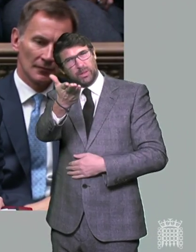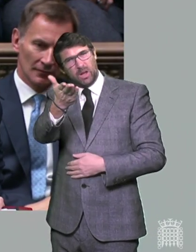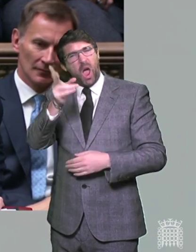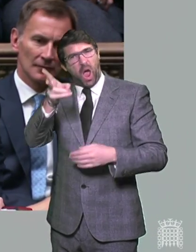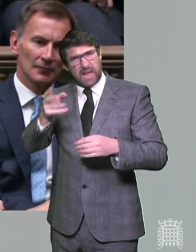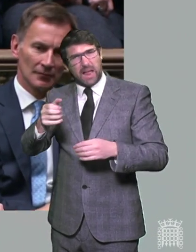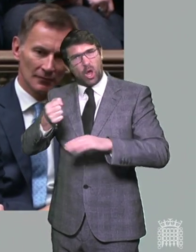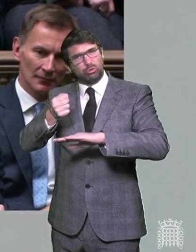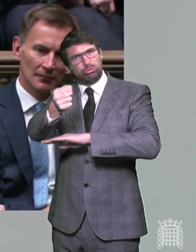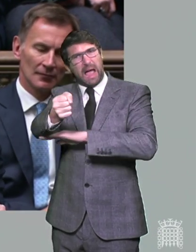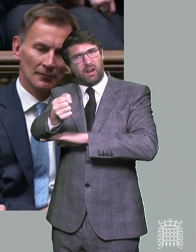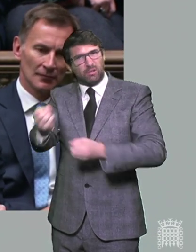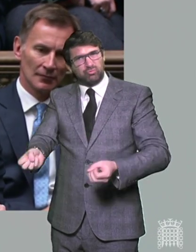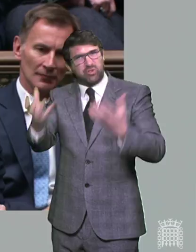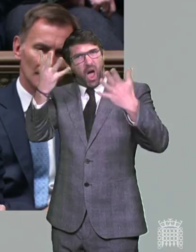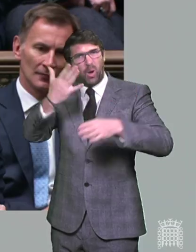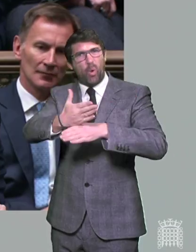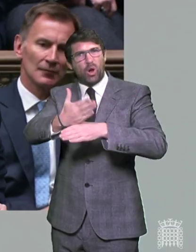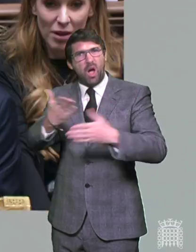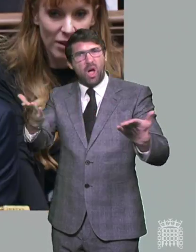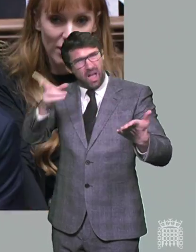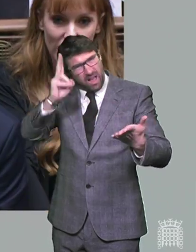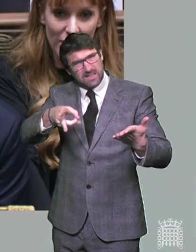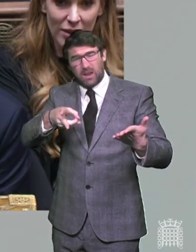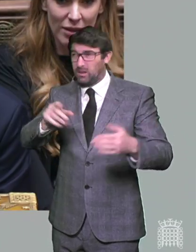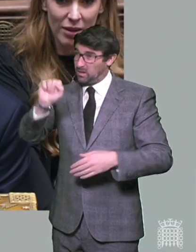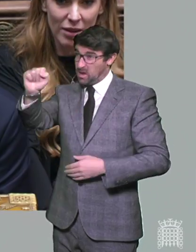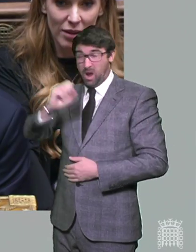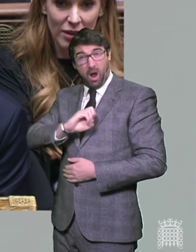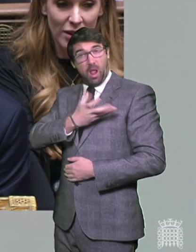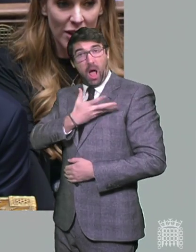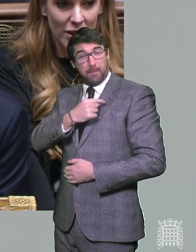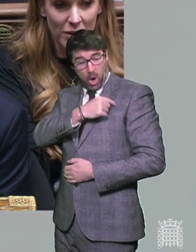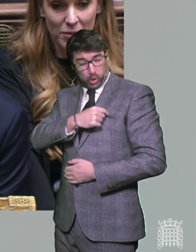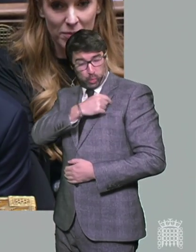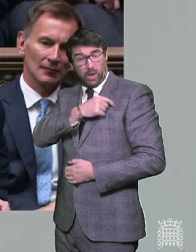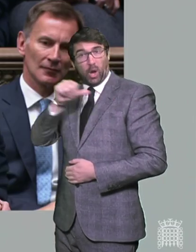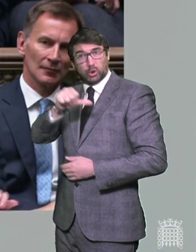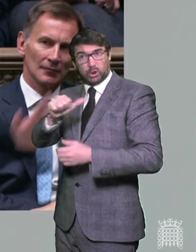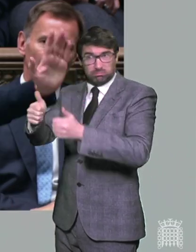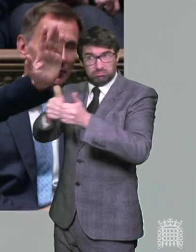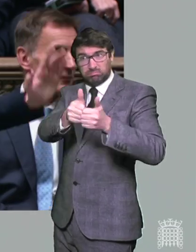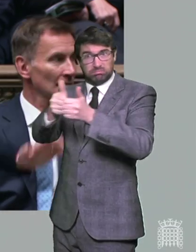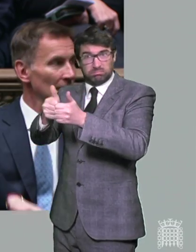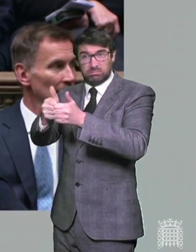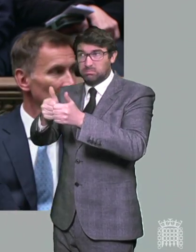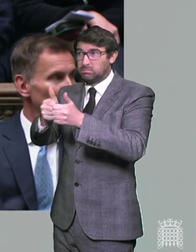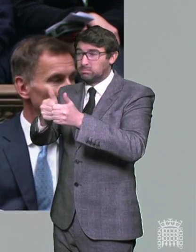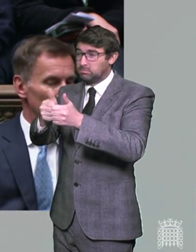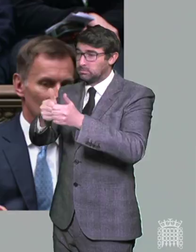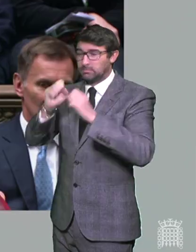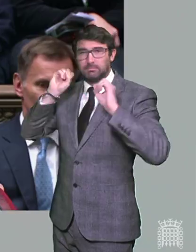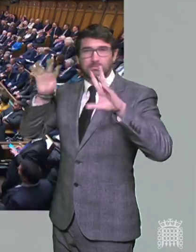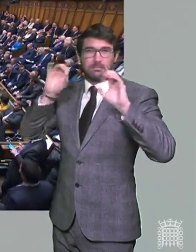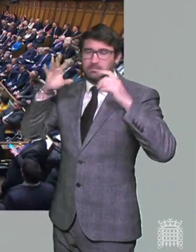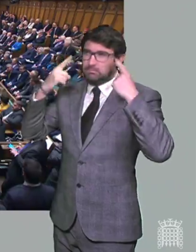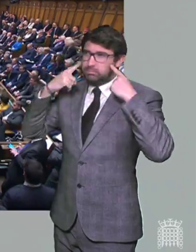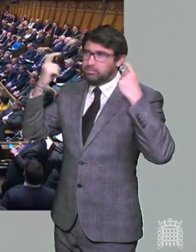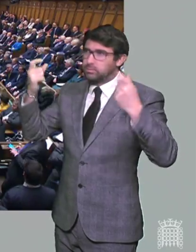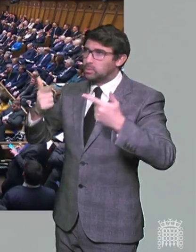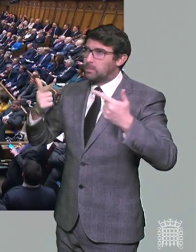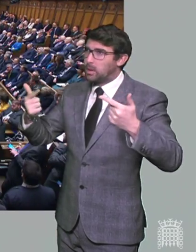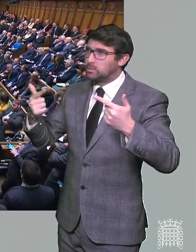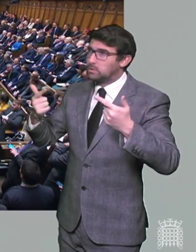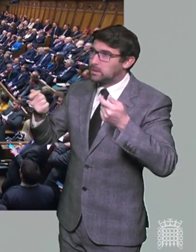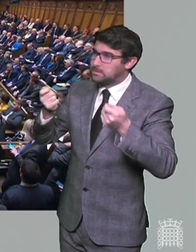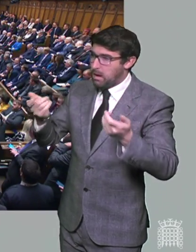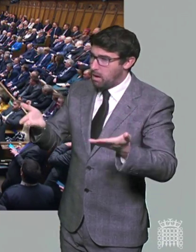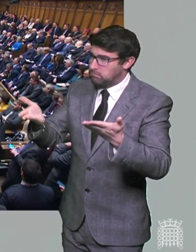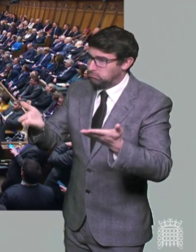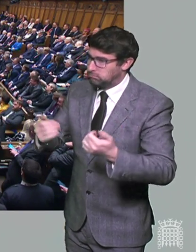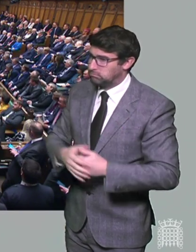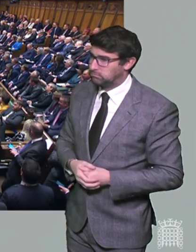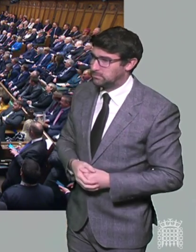The fact is that he refuses to condemn the workers.